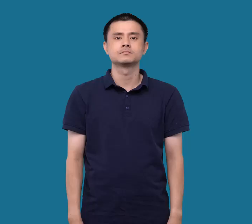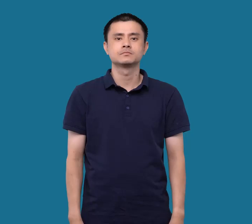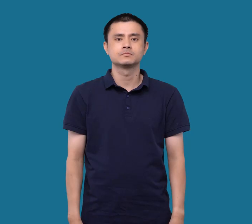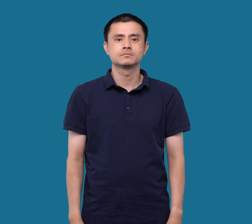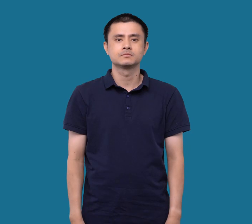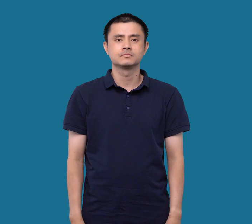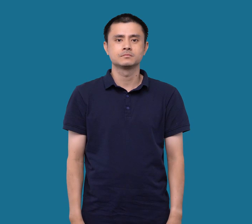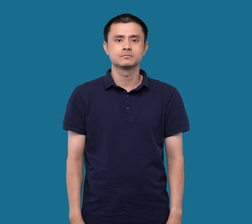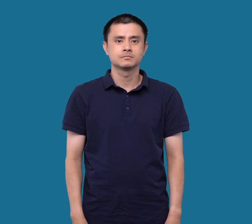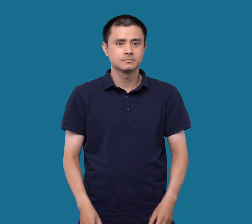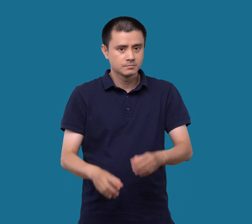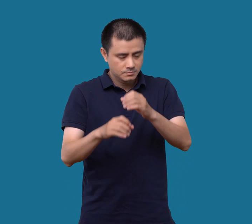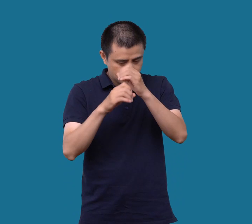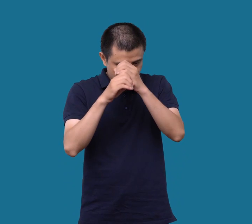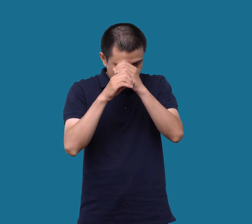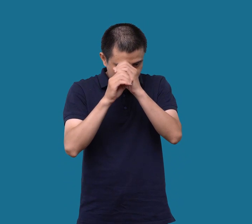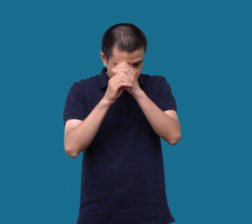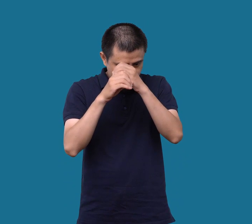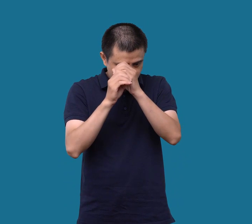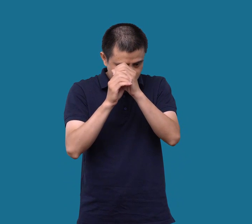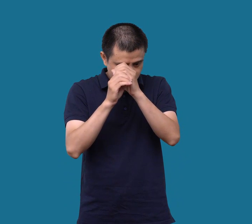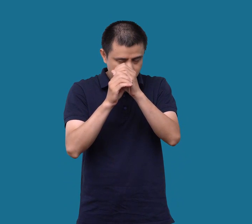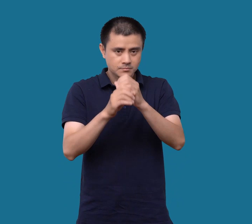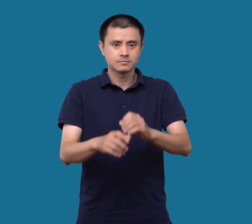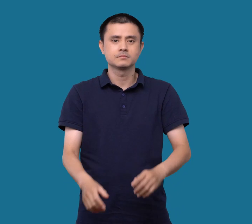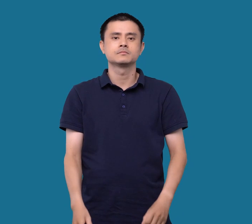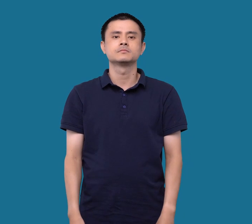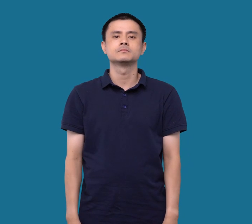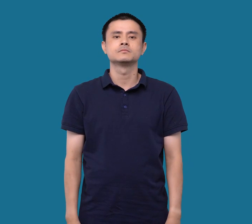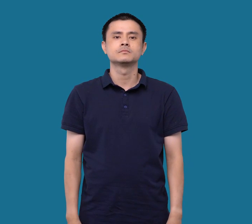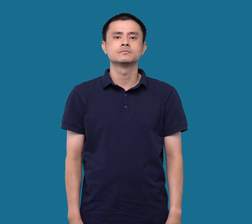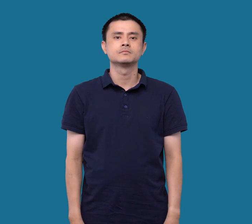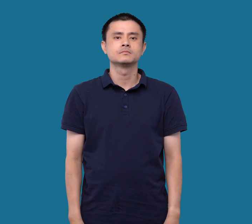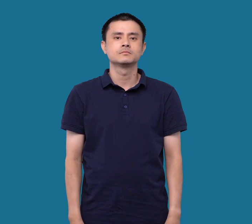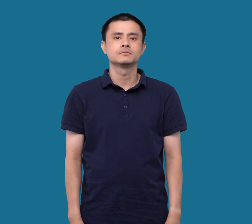kính hiển vi